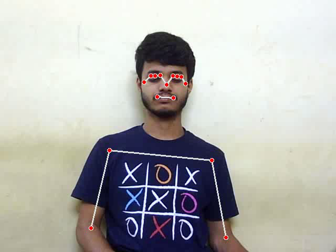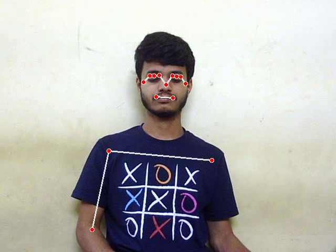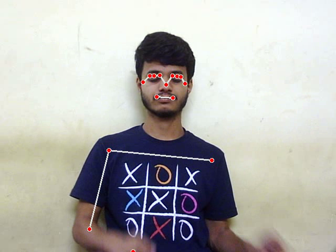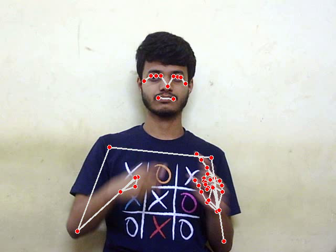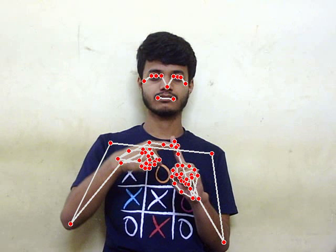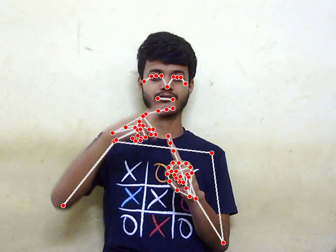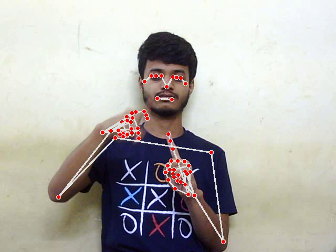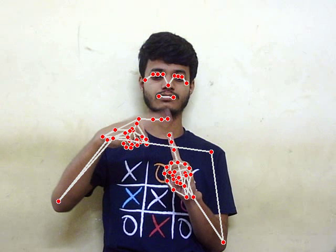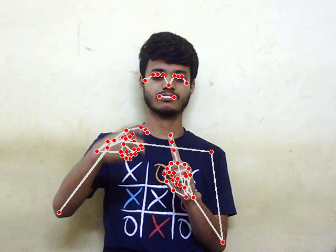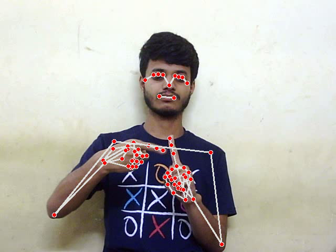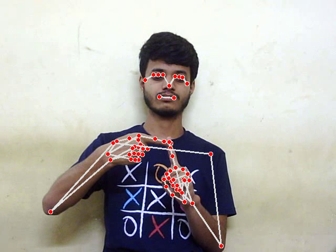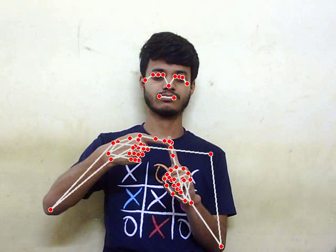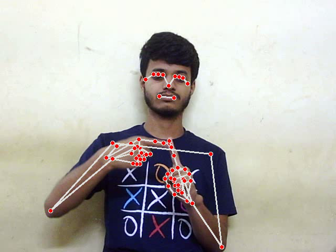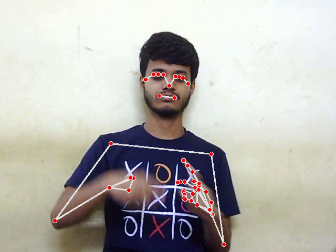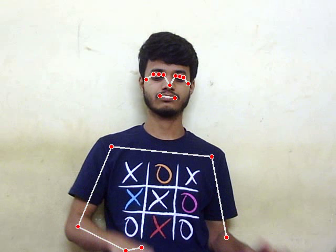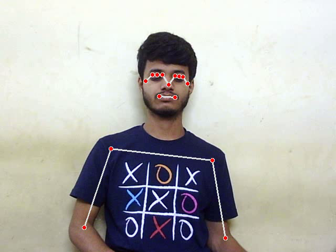when